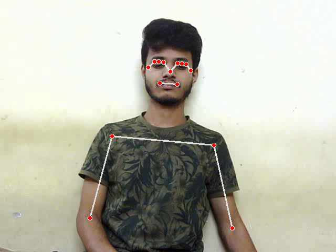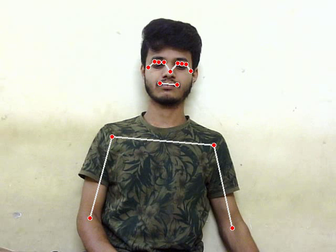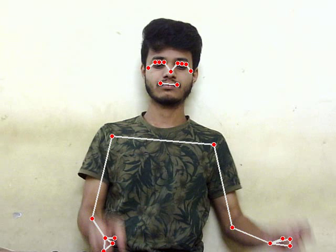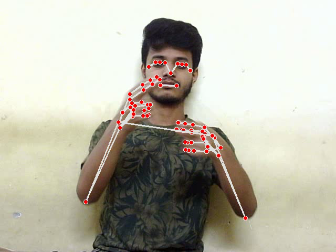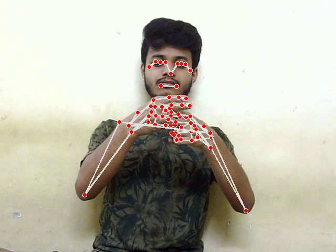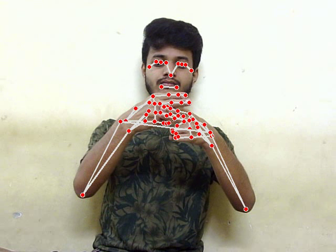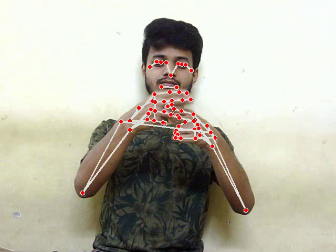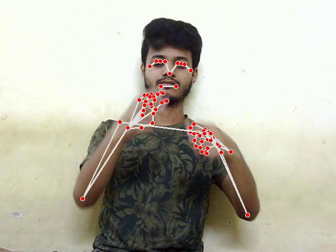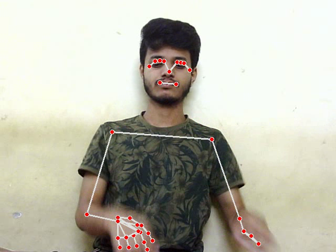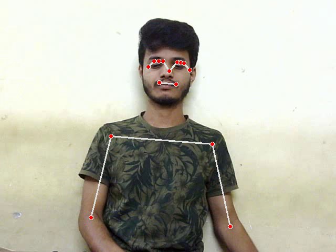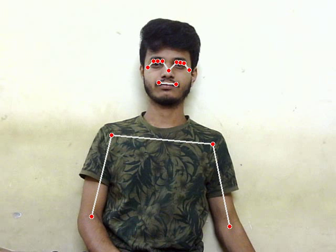name